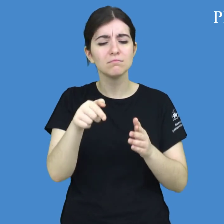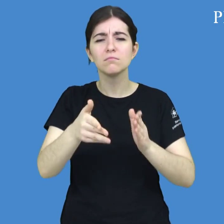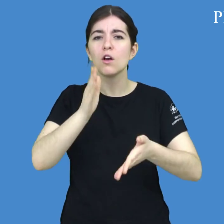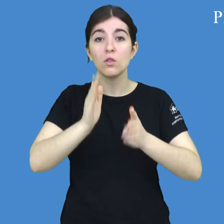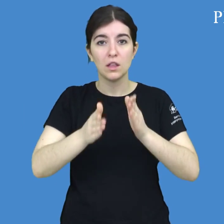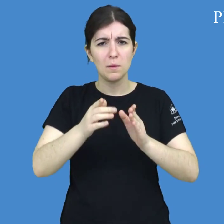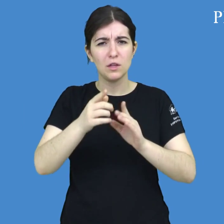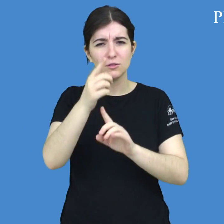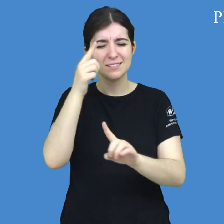terapia